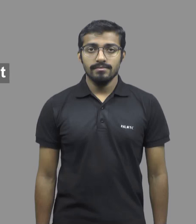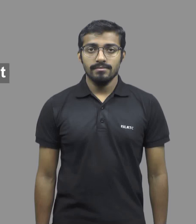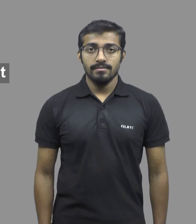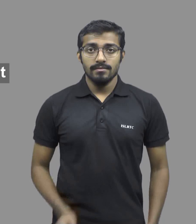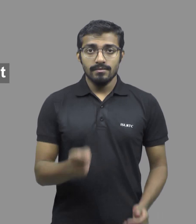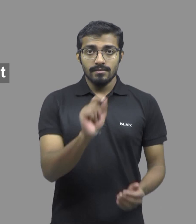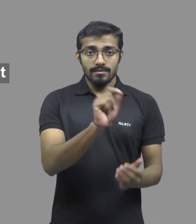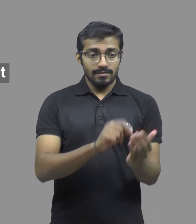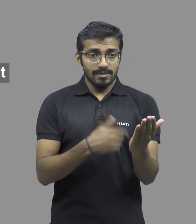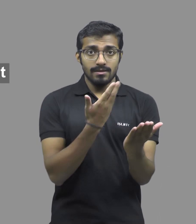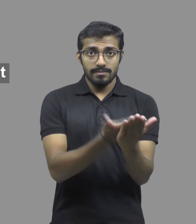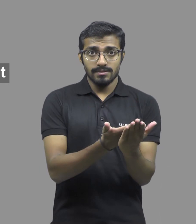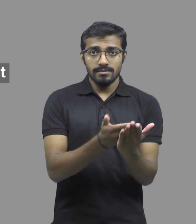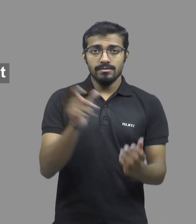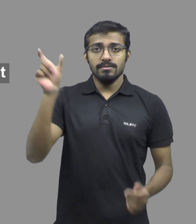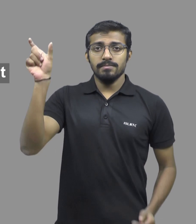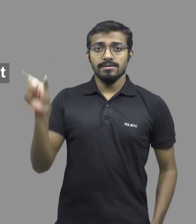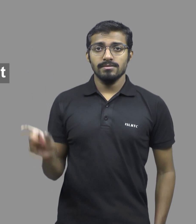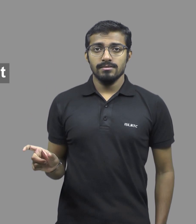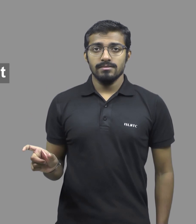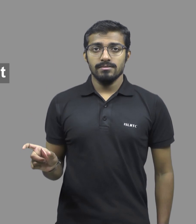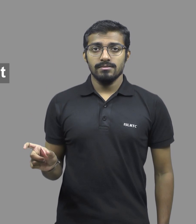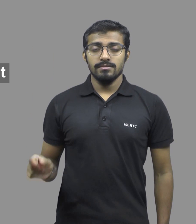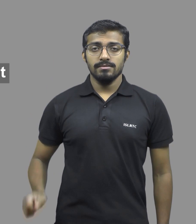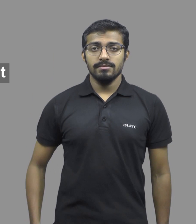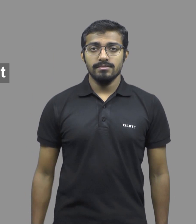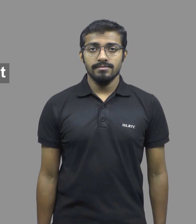Applicant